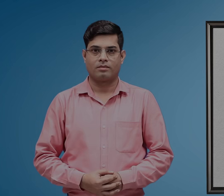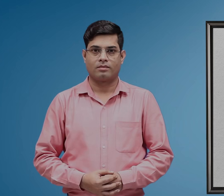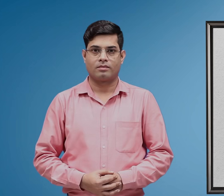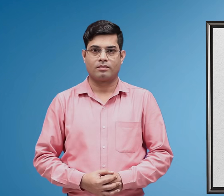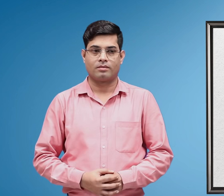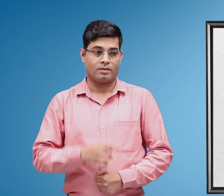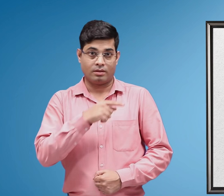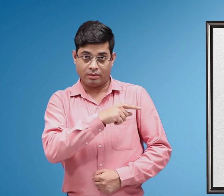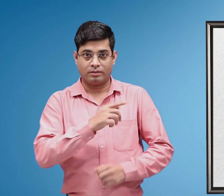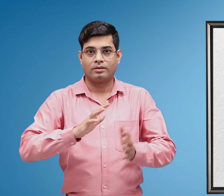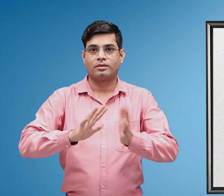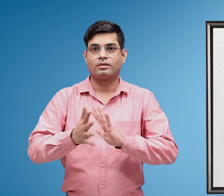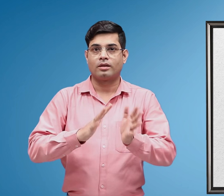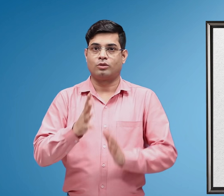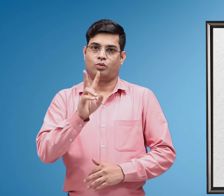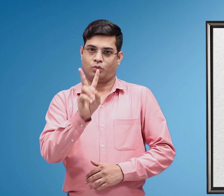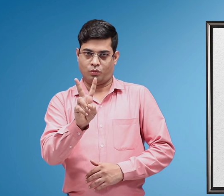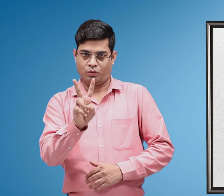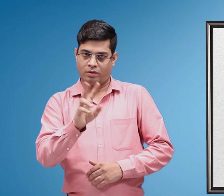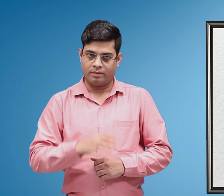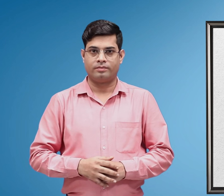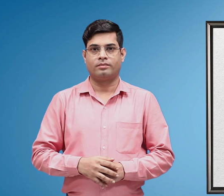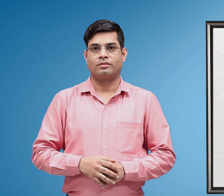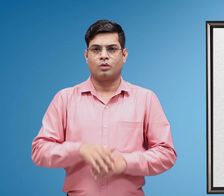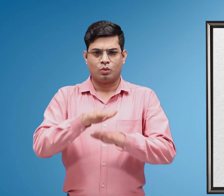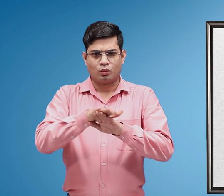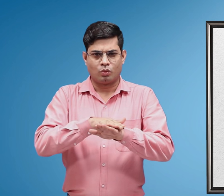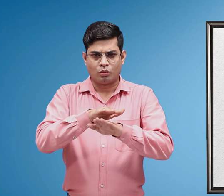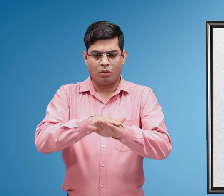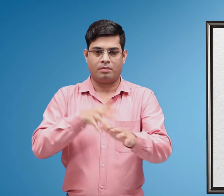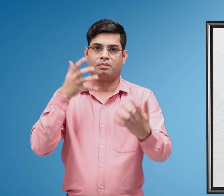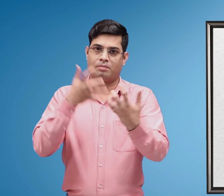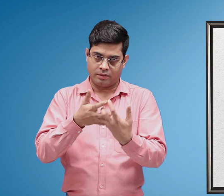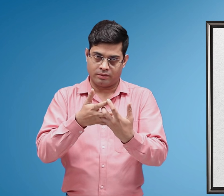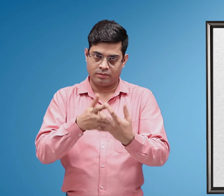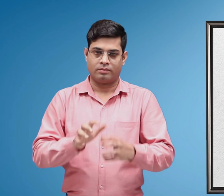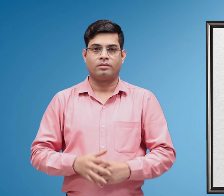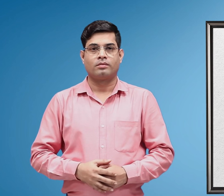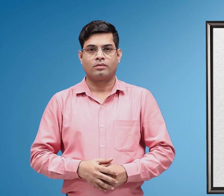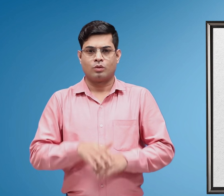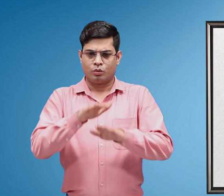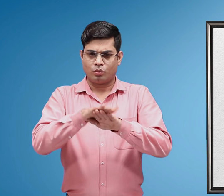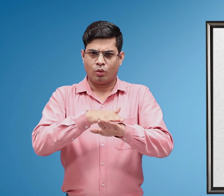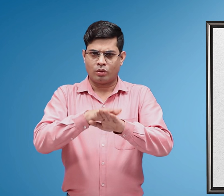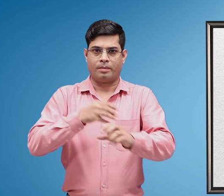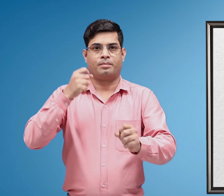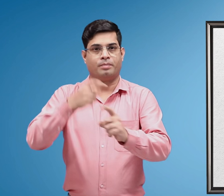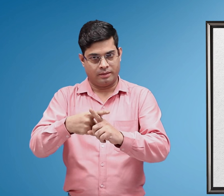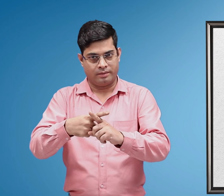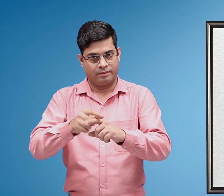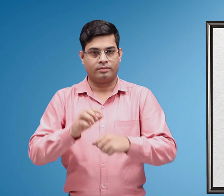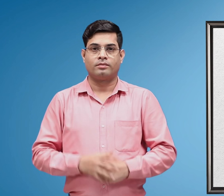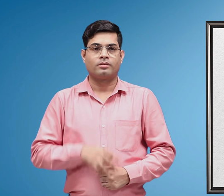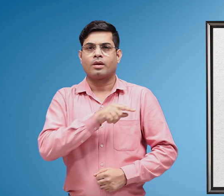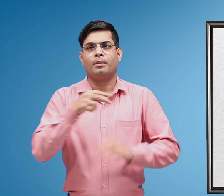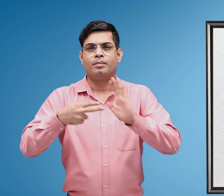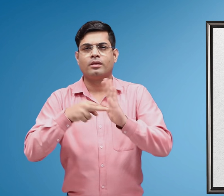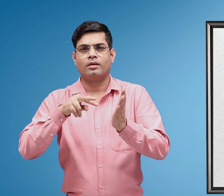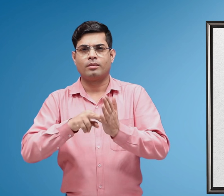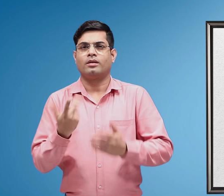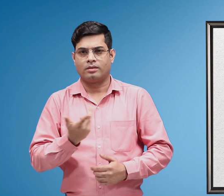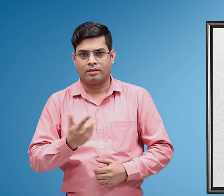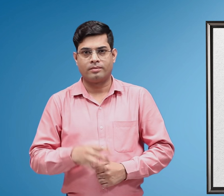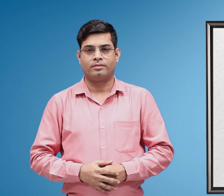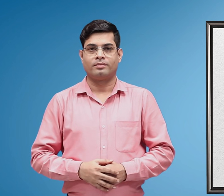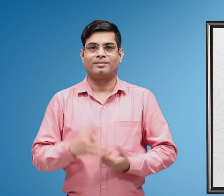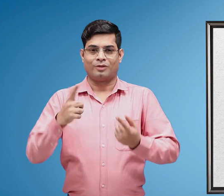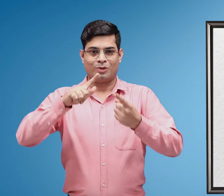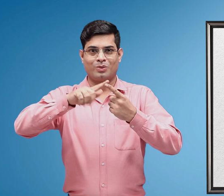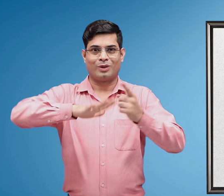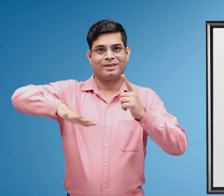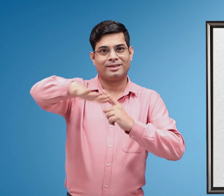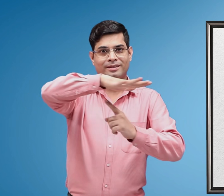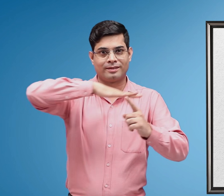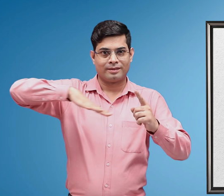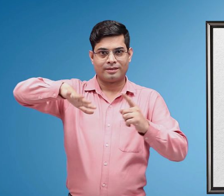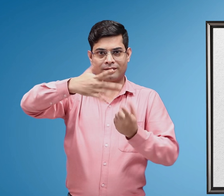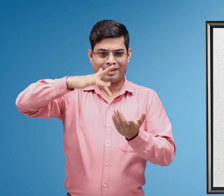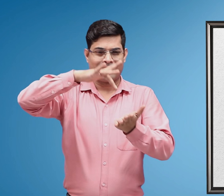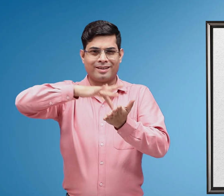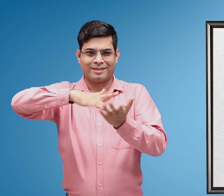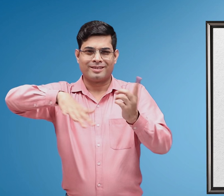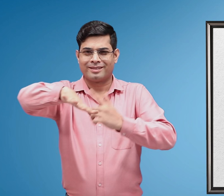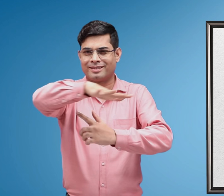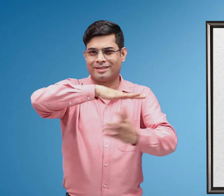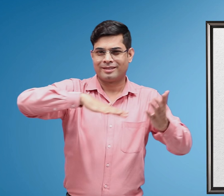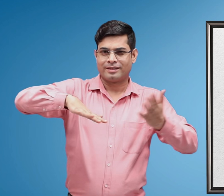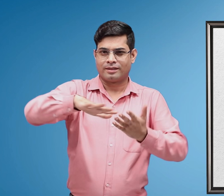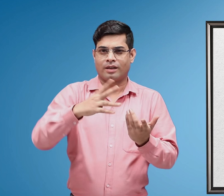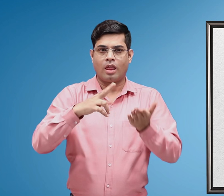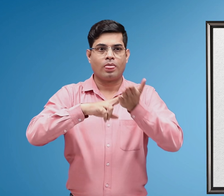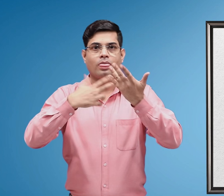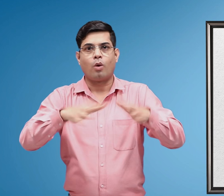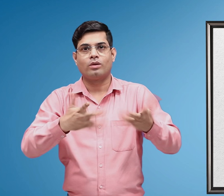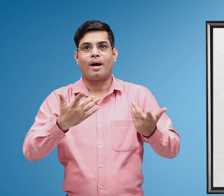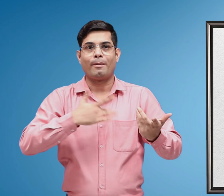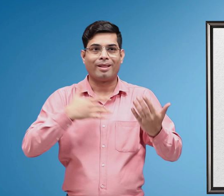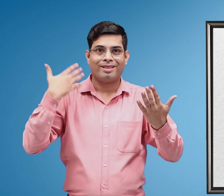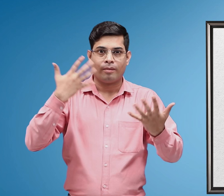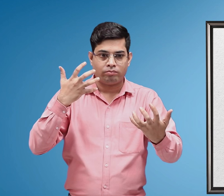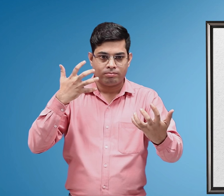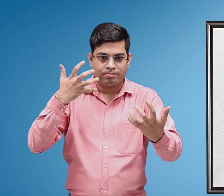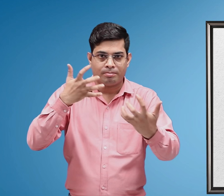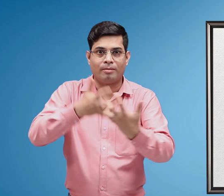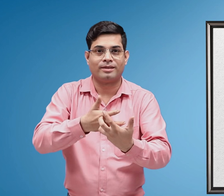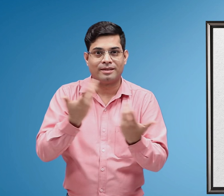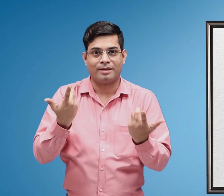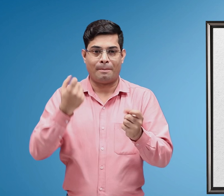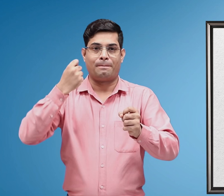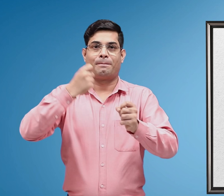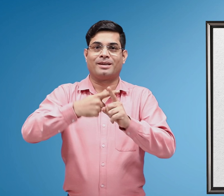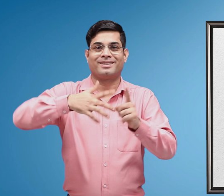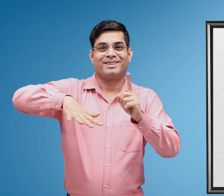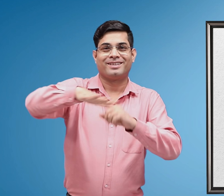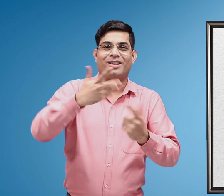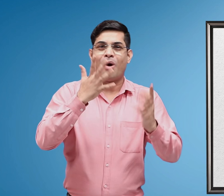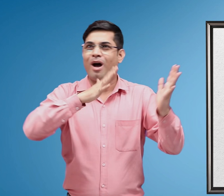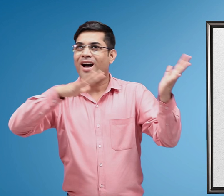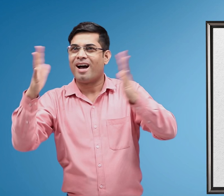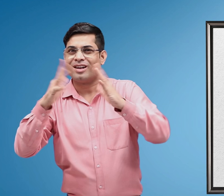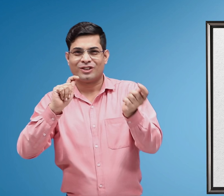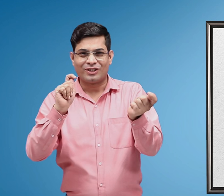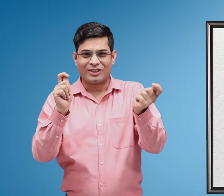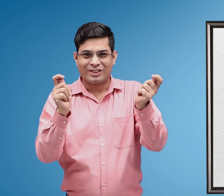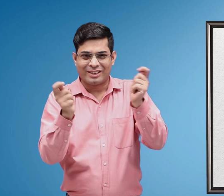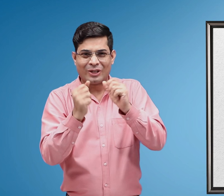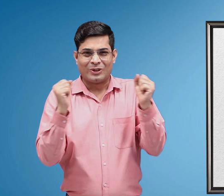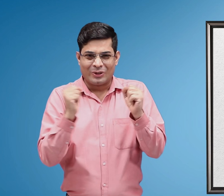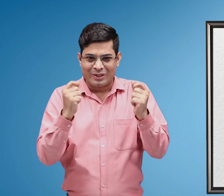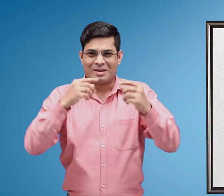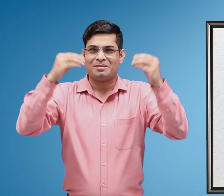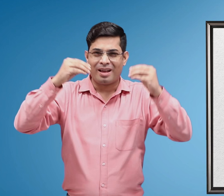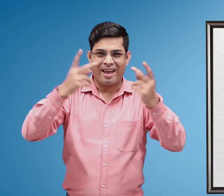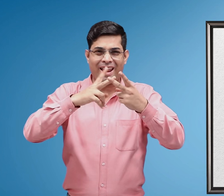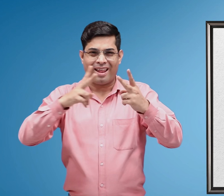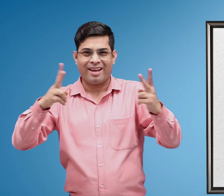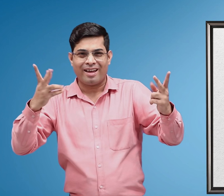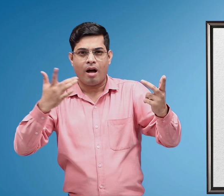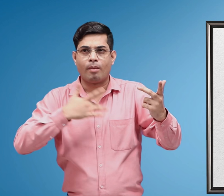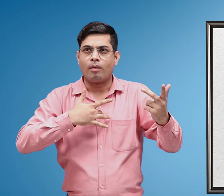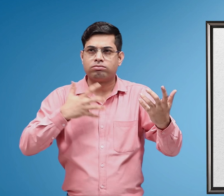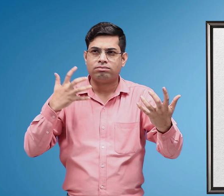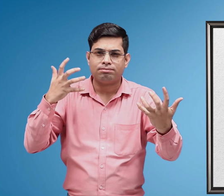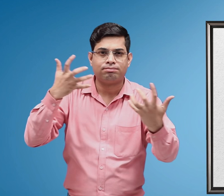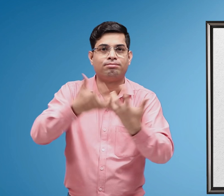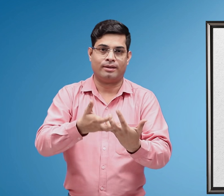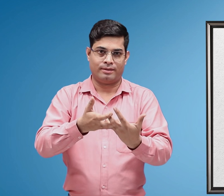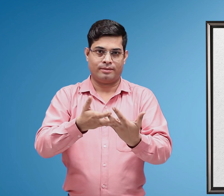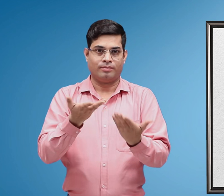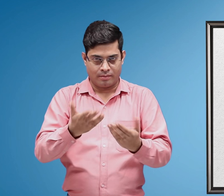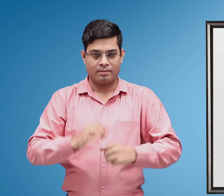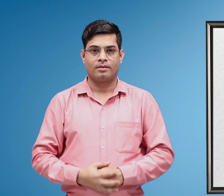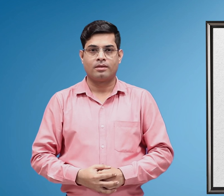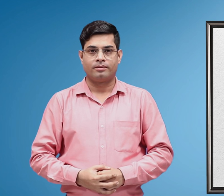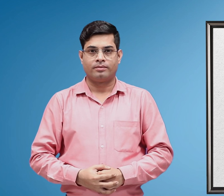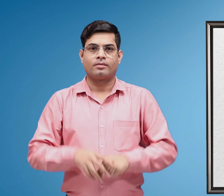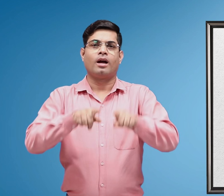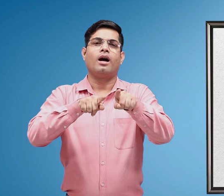Adaptation The presence of specific features or certain habits, which enable an organism to live naturally in a place is called adaptation. Adaptations of organisms differ depending on their place of dwelling and the weather there.